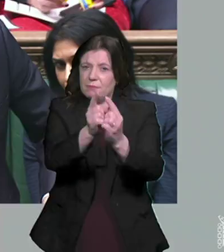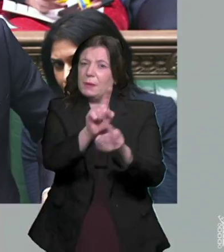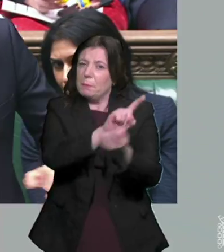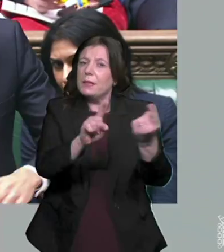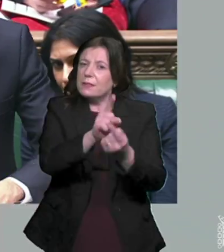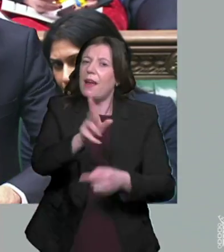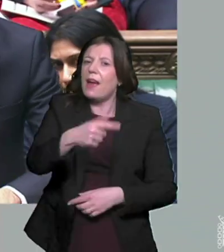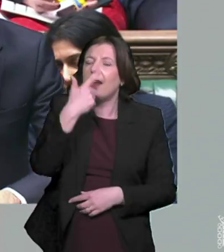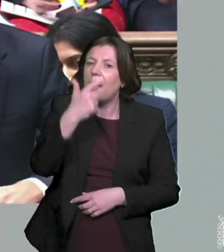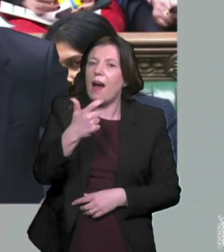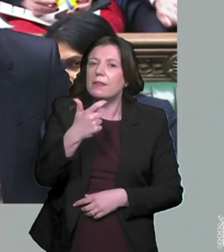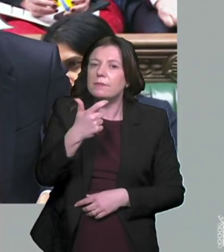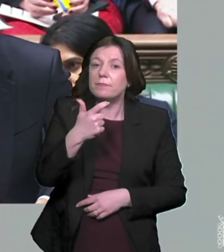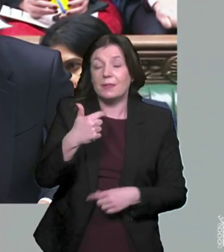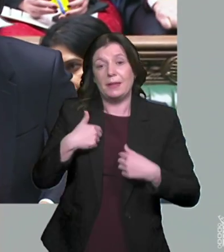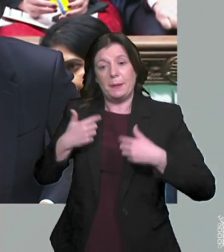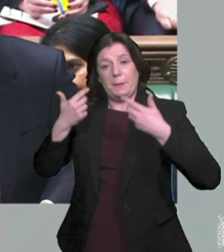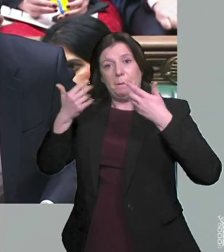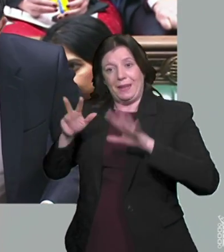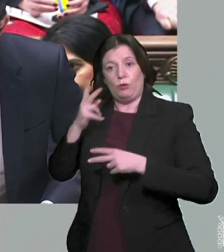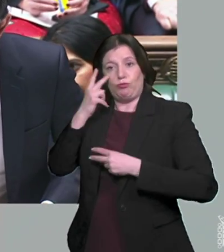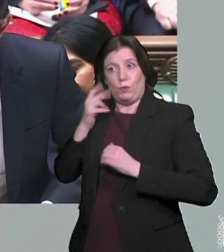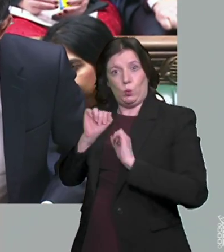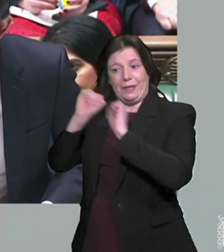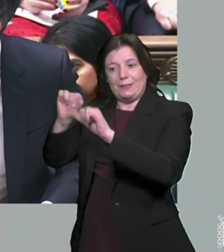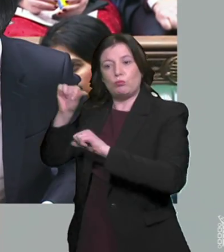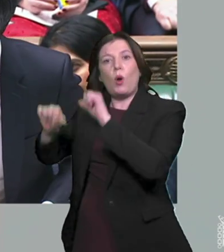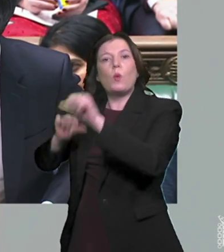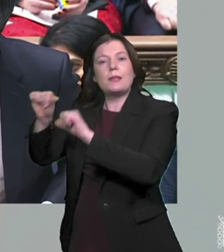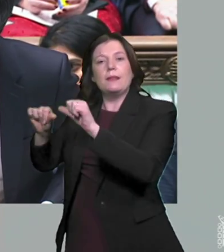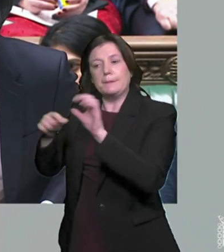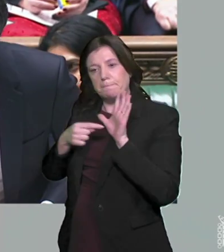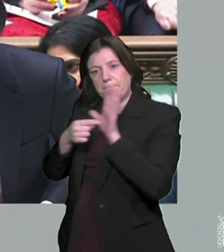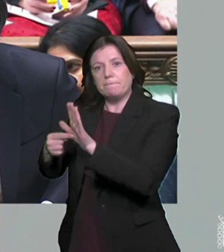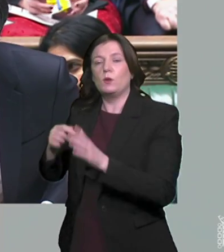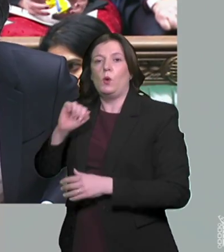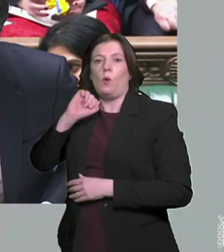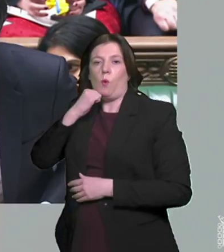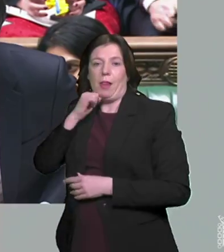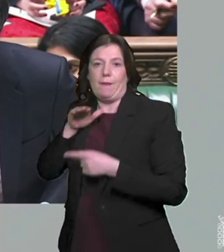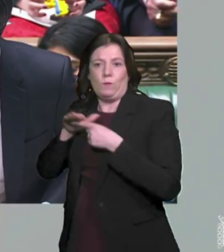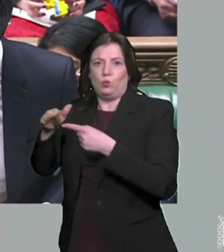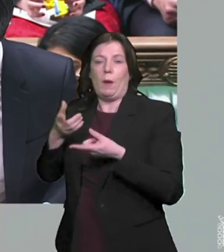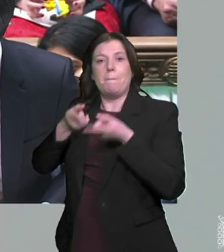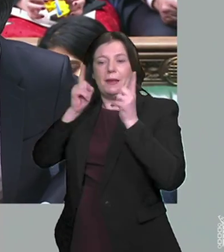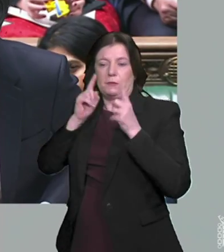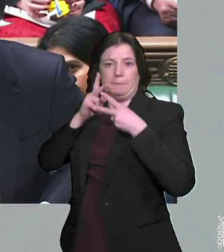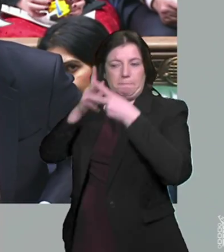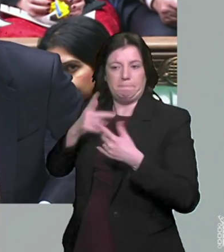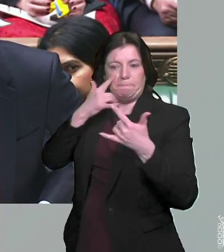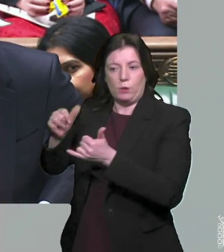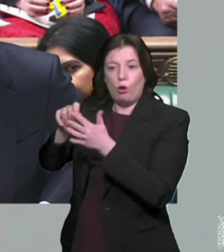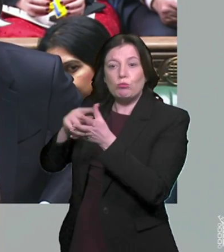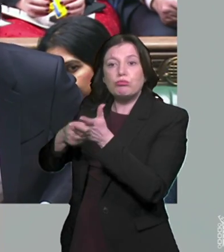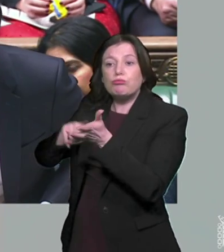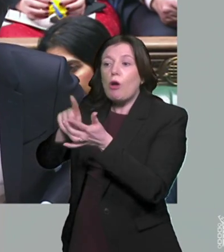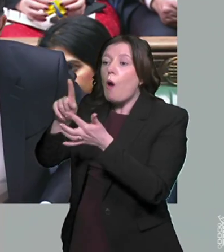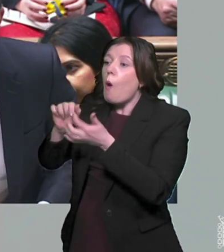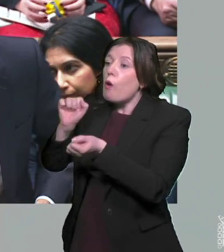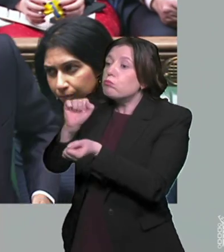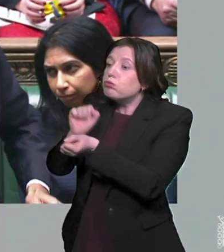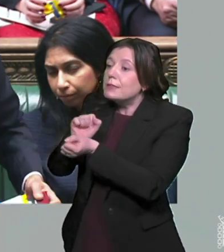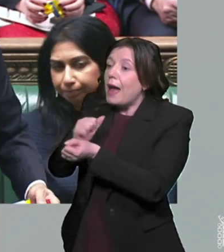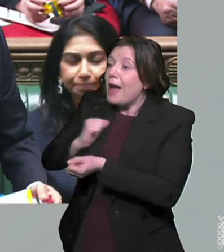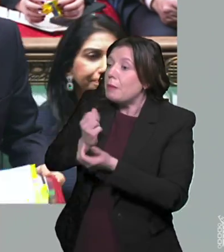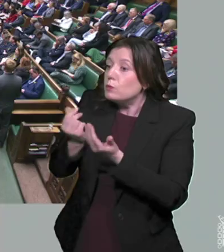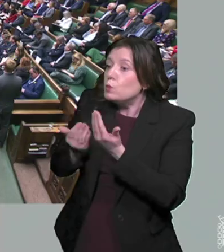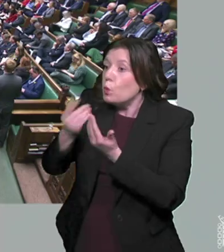We recently published a root-and-branch review of the Parole Board system that outlined our plans to introduce greater ministerial oversight, and I look forward to my honourable Friend’s contributions and thoughts on that.